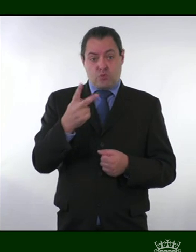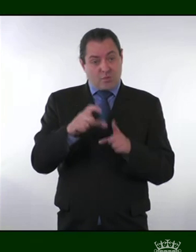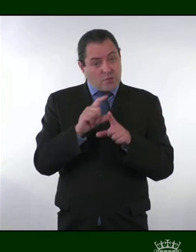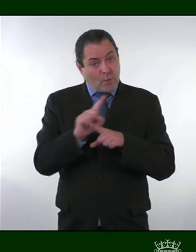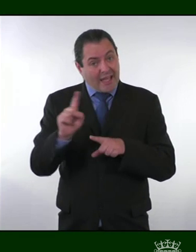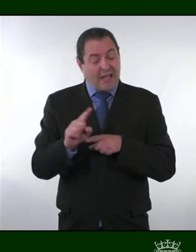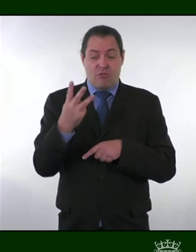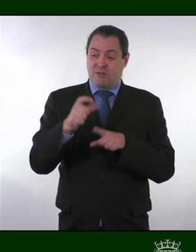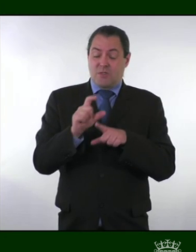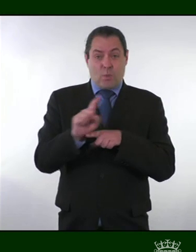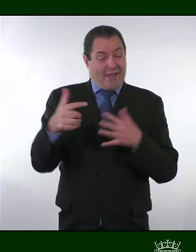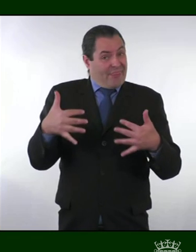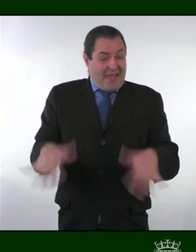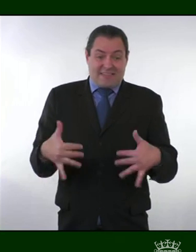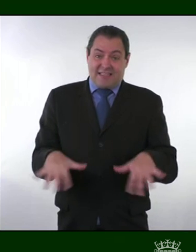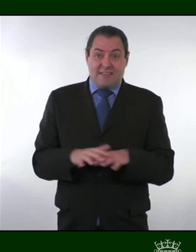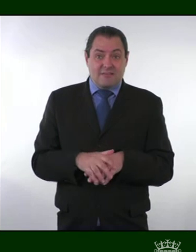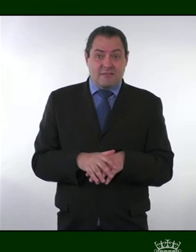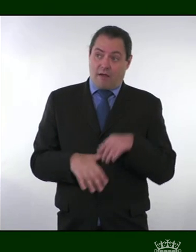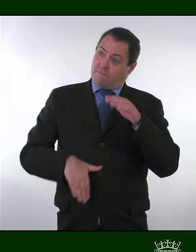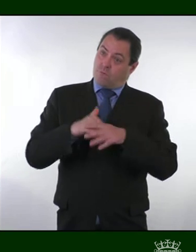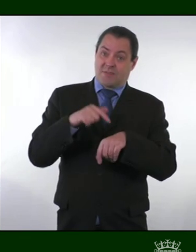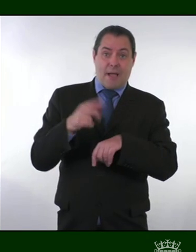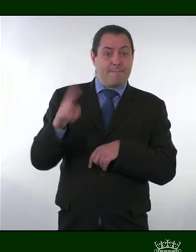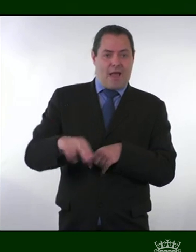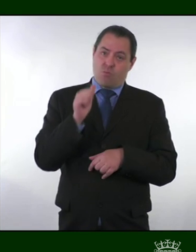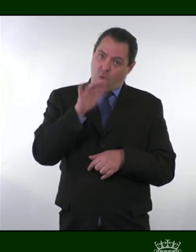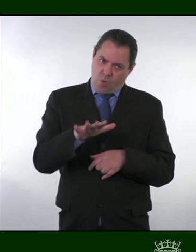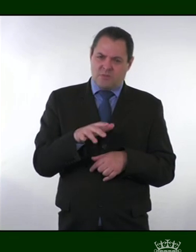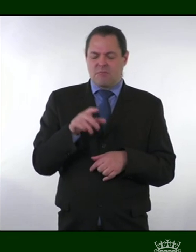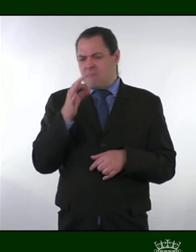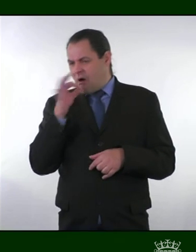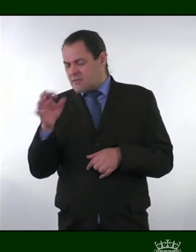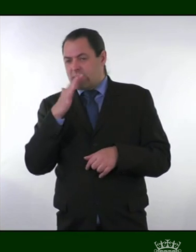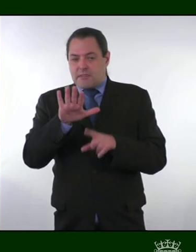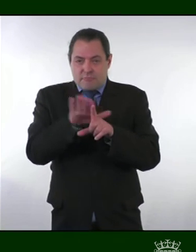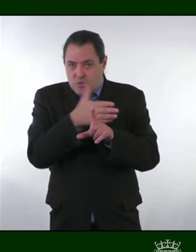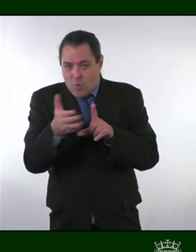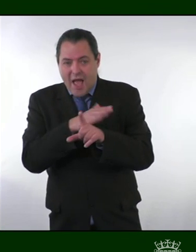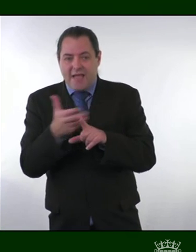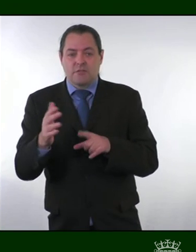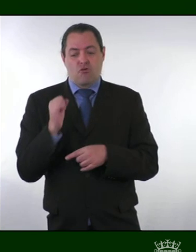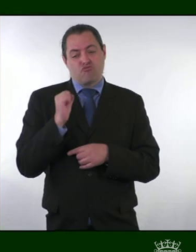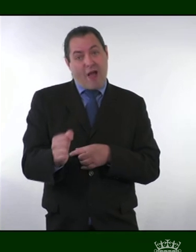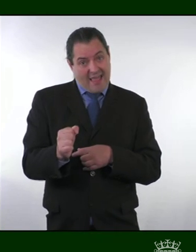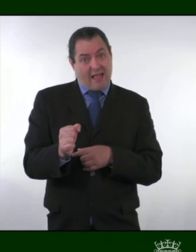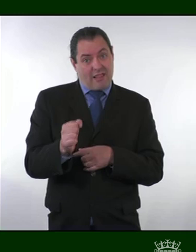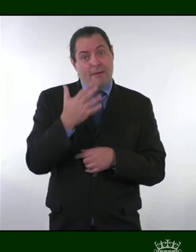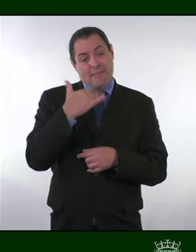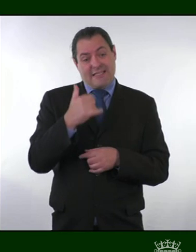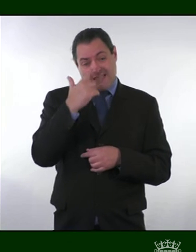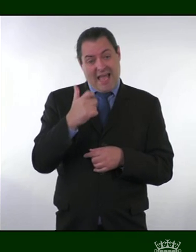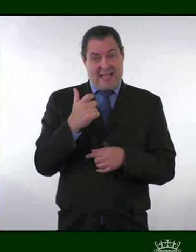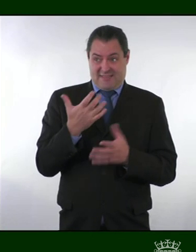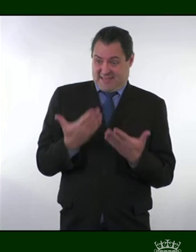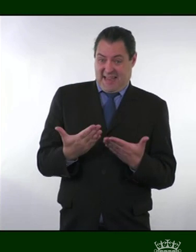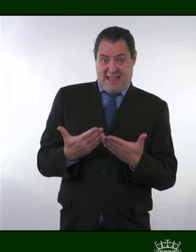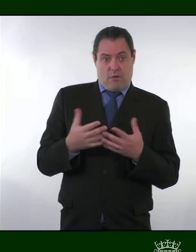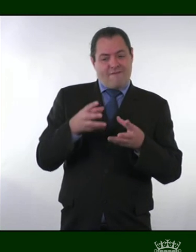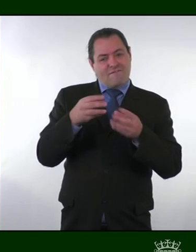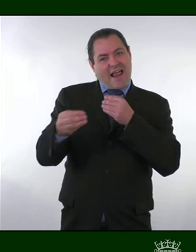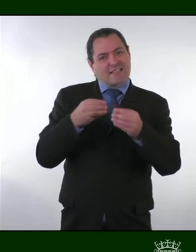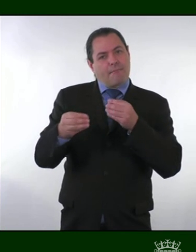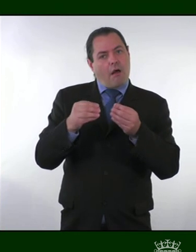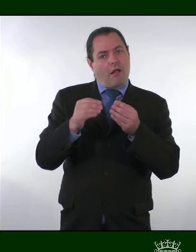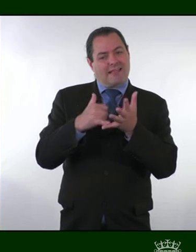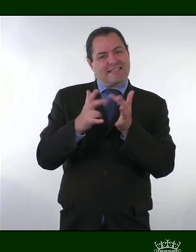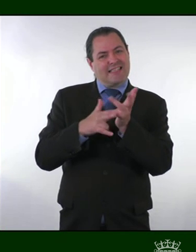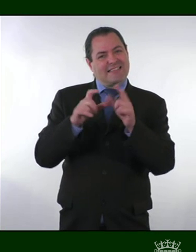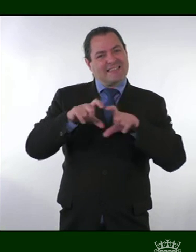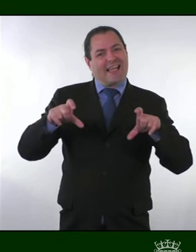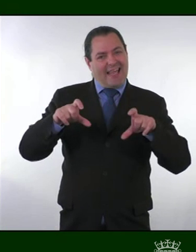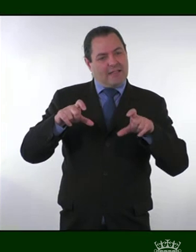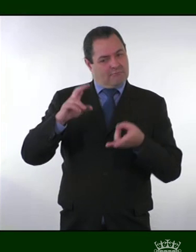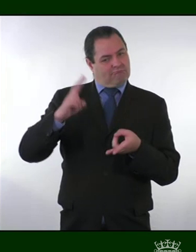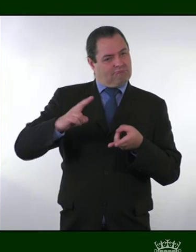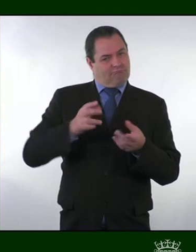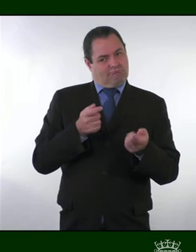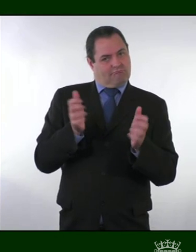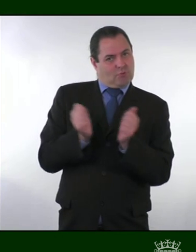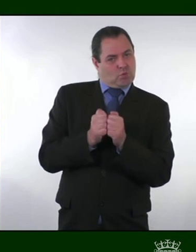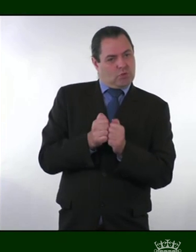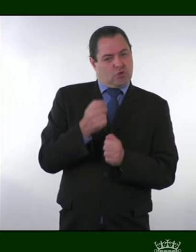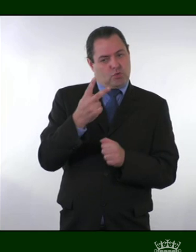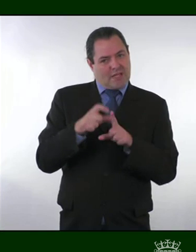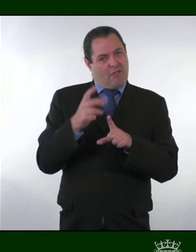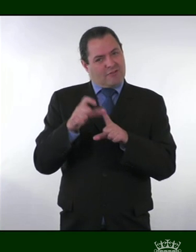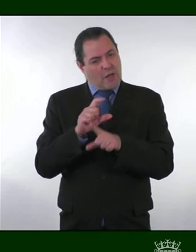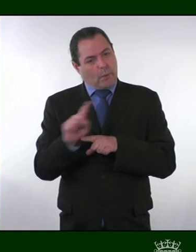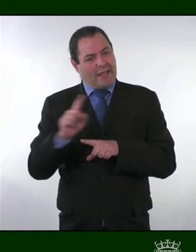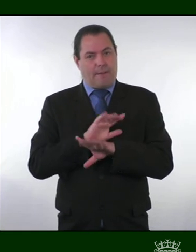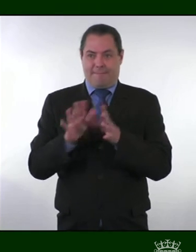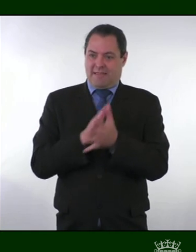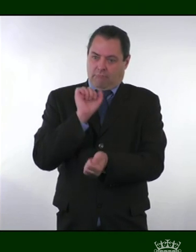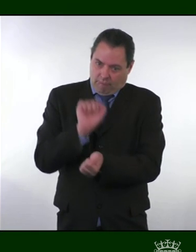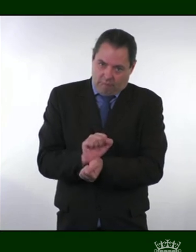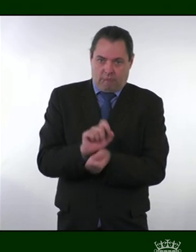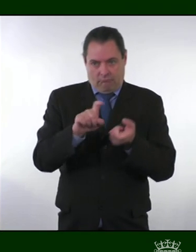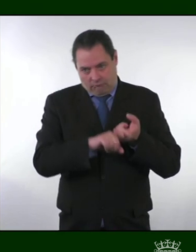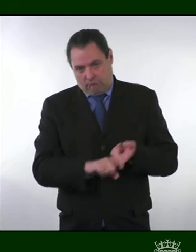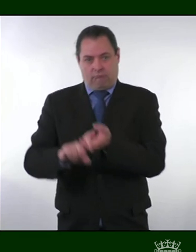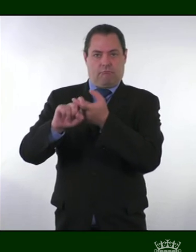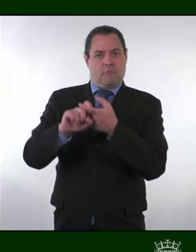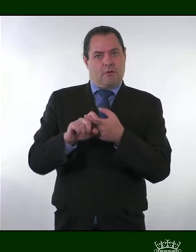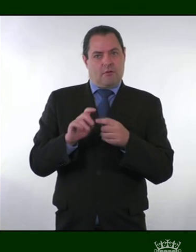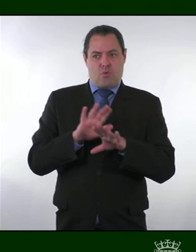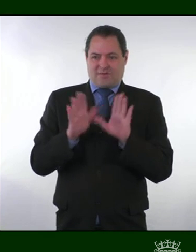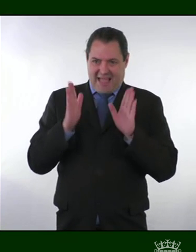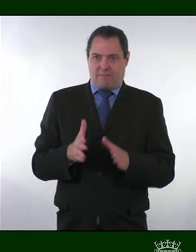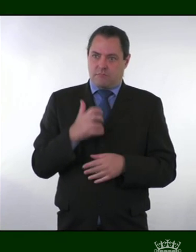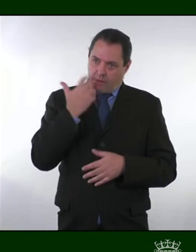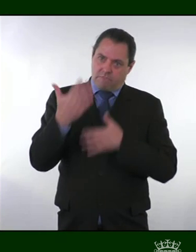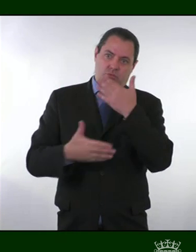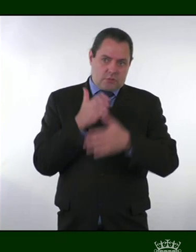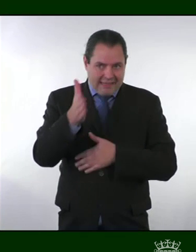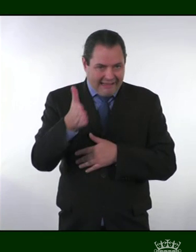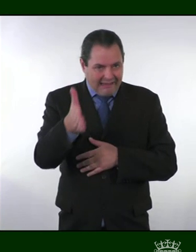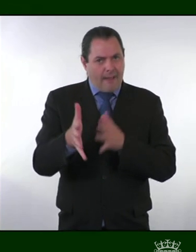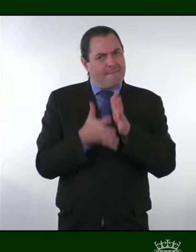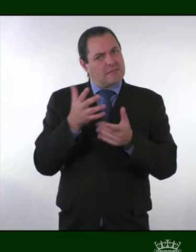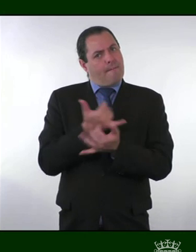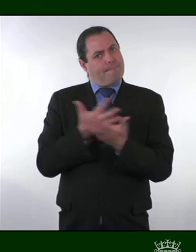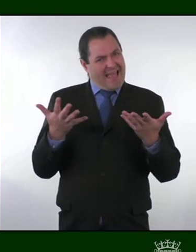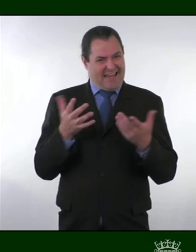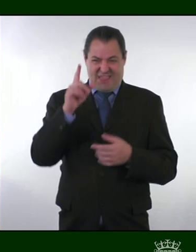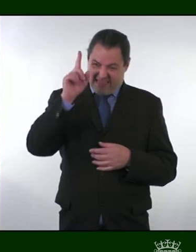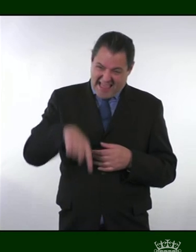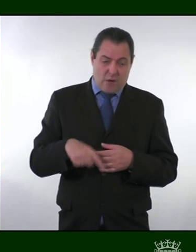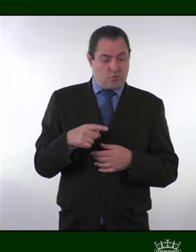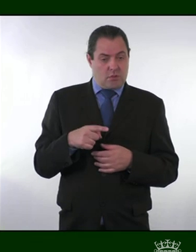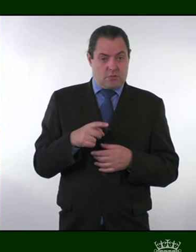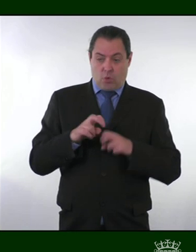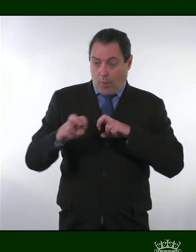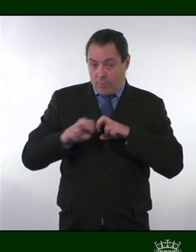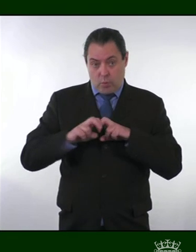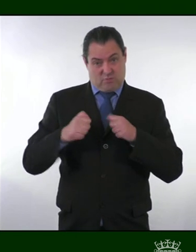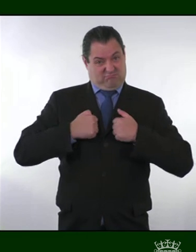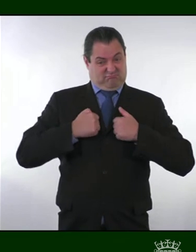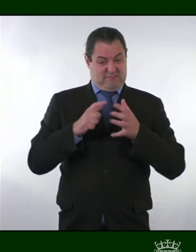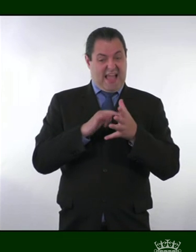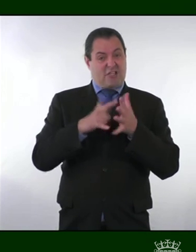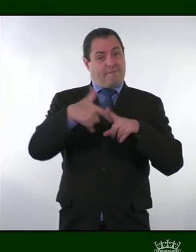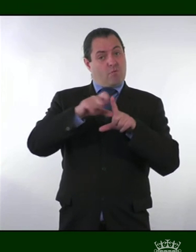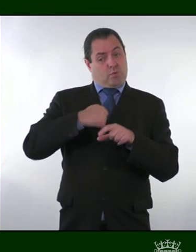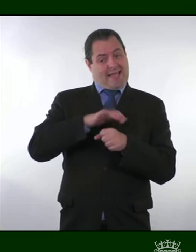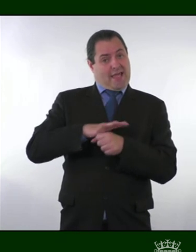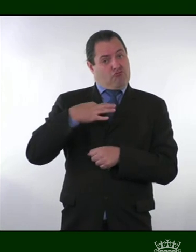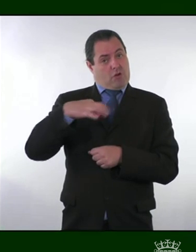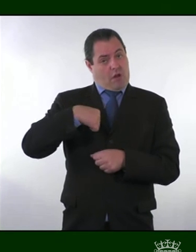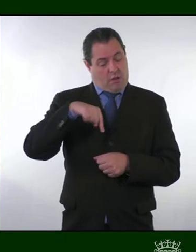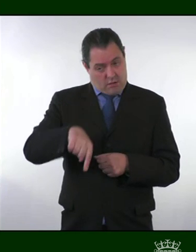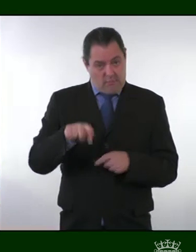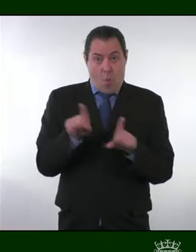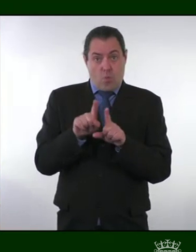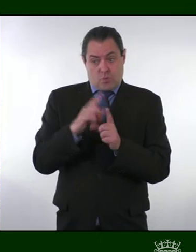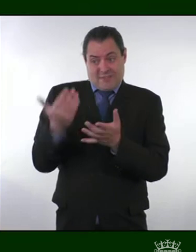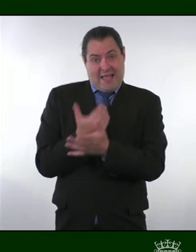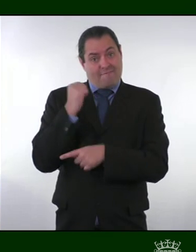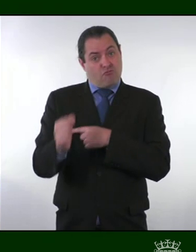May I urge him to use his considerable powers of persuasion to encourage the rail industry to introduce flexible season tickets immediately so that those people are not tied into traditional work patterns—both to help many thousands of commuters in areas such as mine in Ashford, but also to help to save the rail industry?